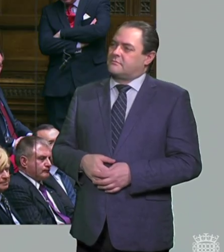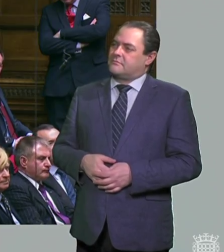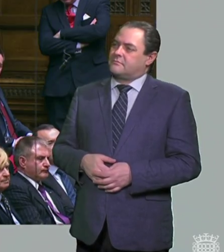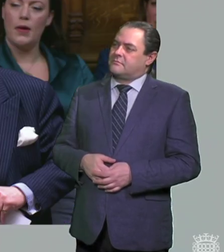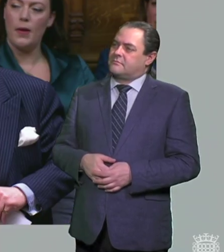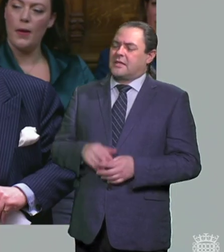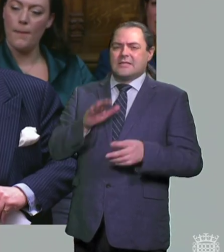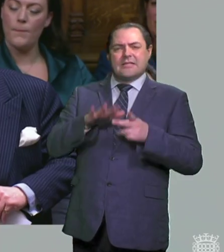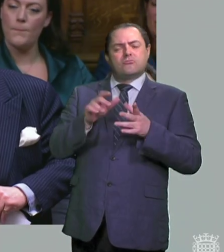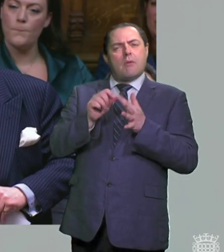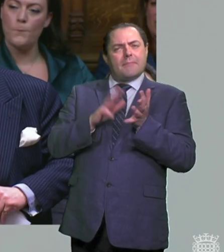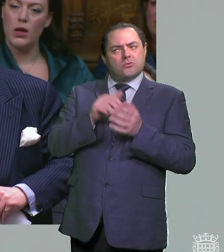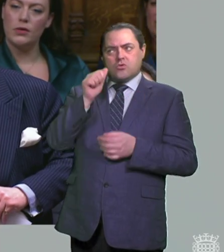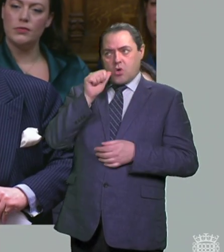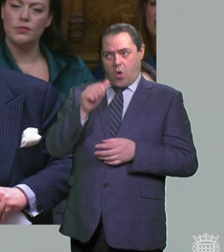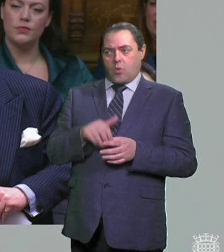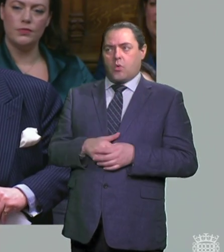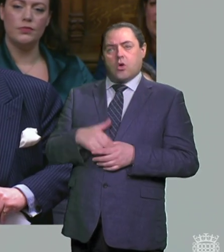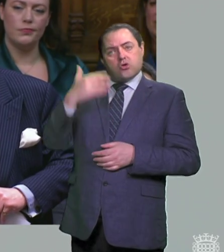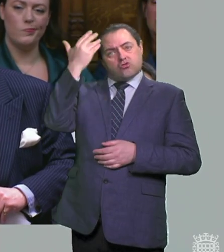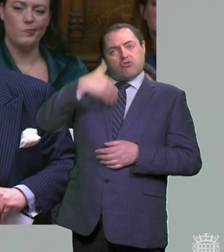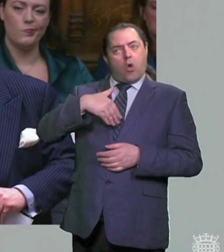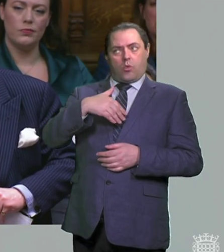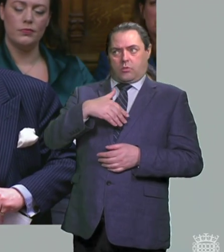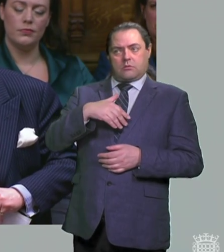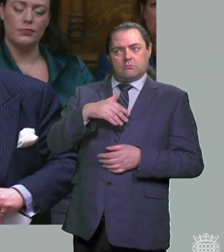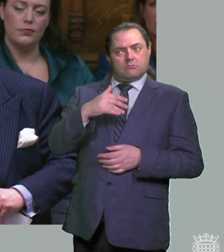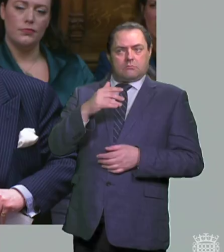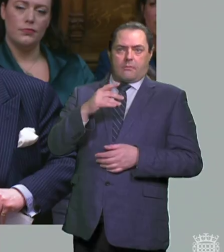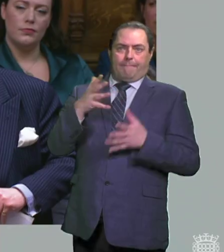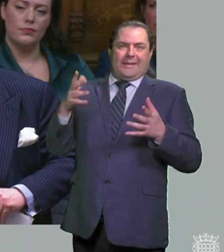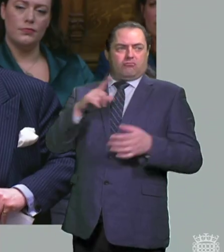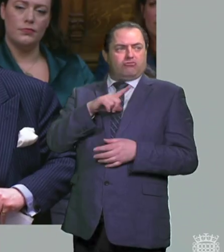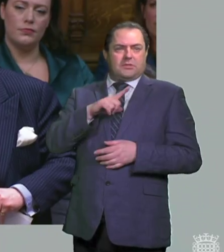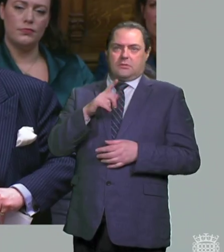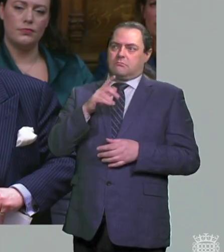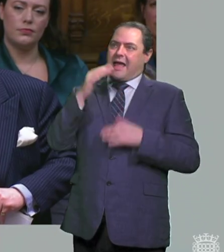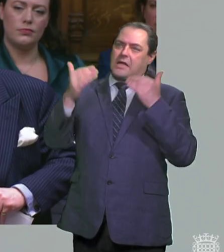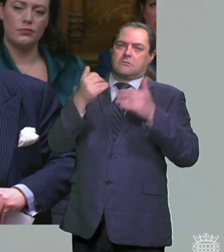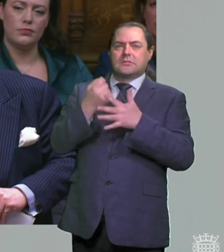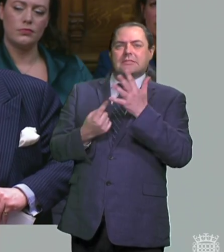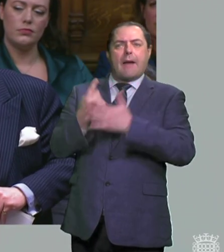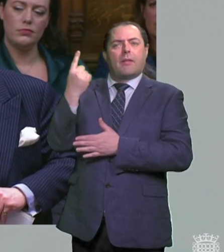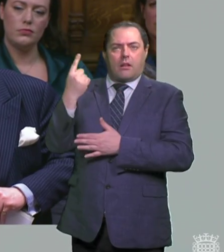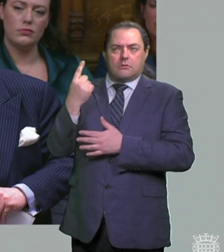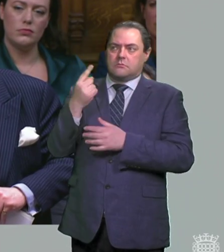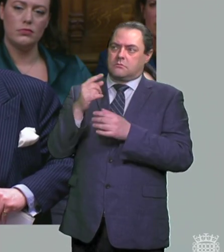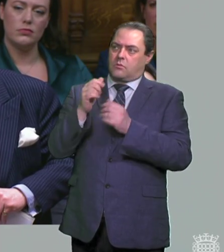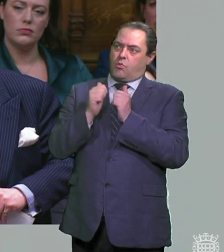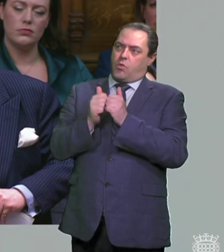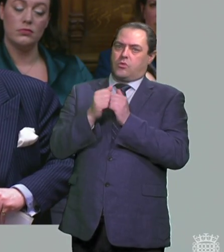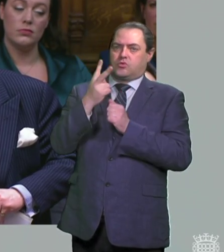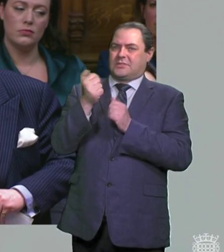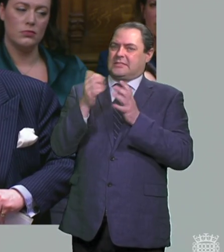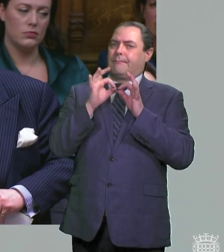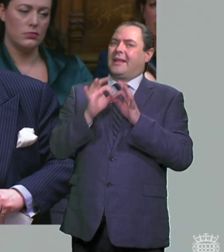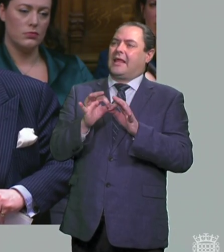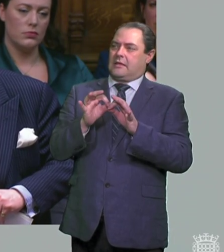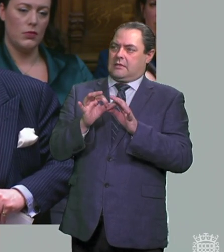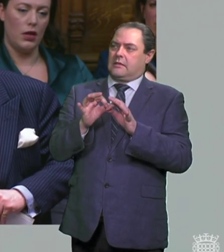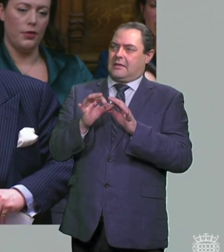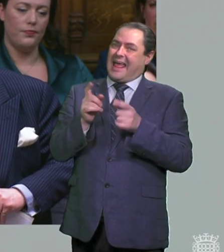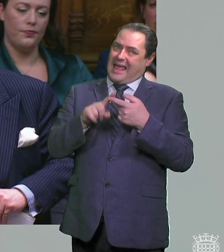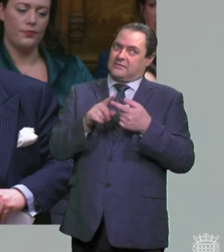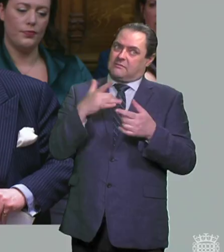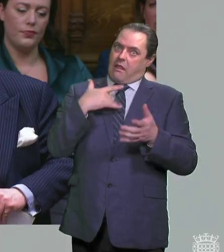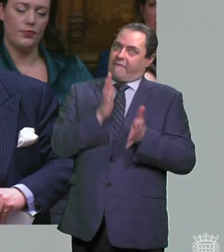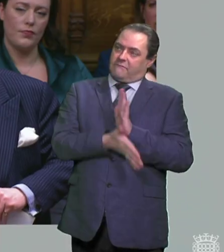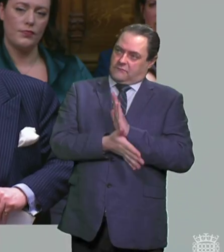As the Deputy Prime Minister will know, stroke is the greatest cause of adult disability in the country and costs our economy some £26 billion a year, let alone destroying lives.